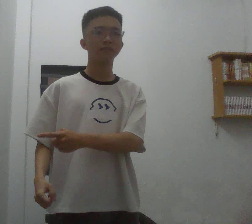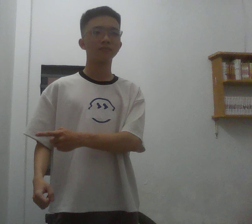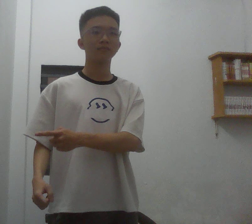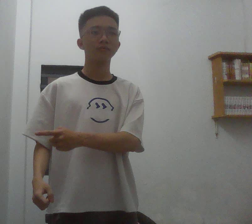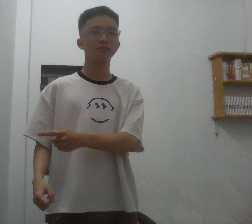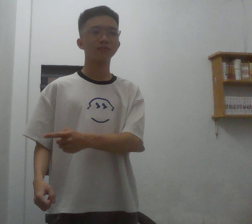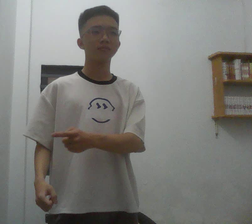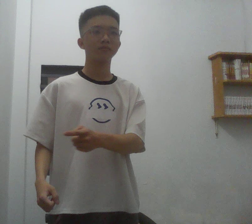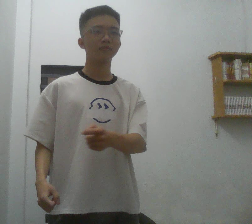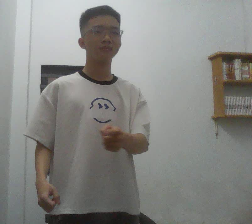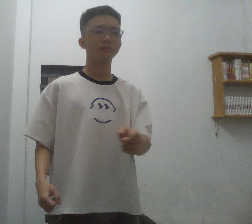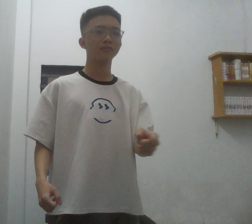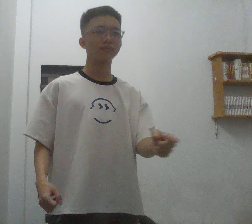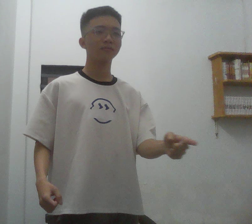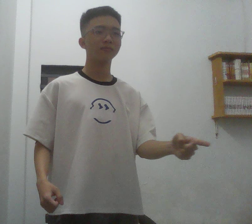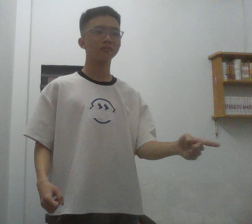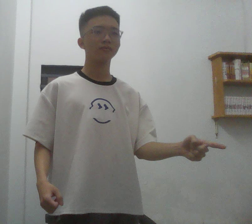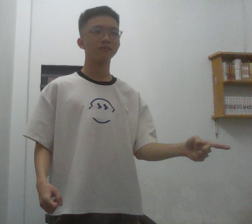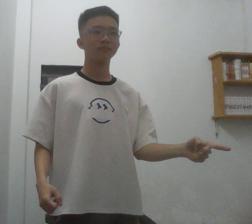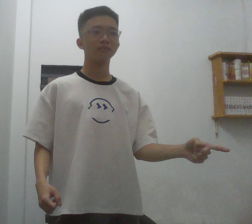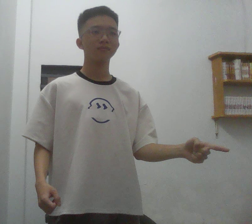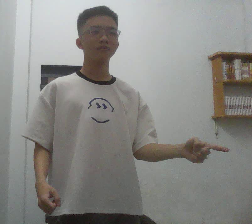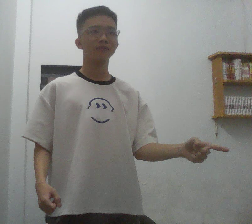cac ban